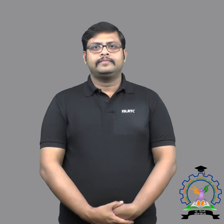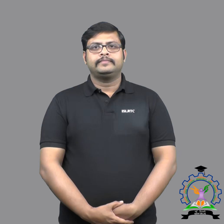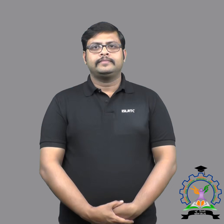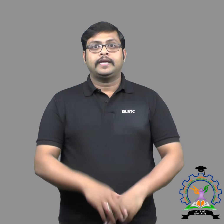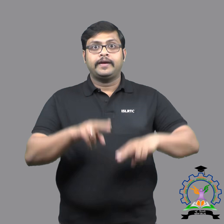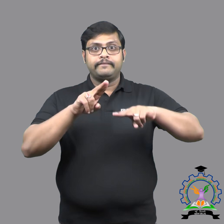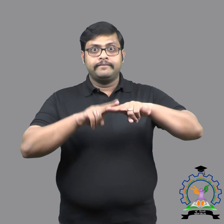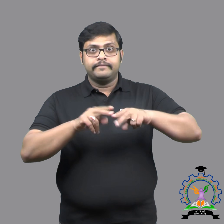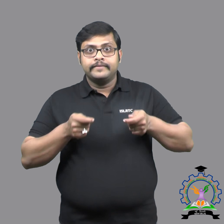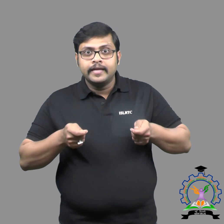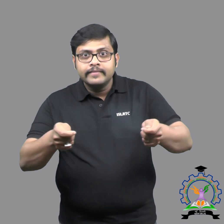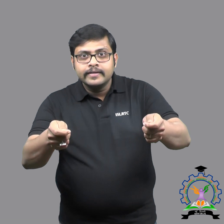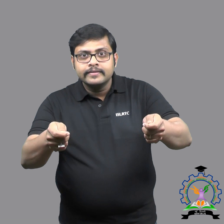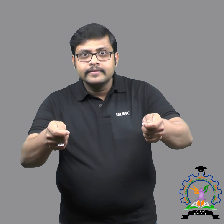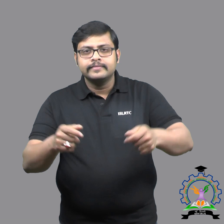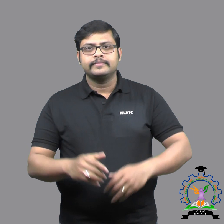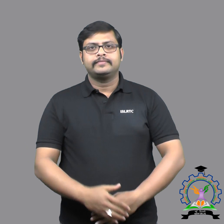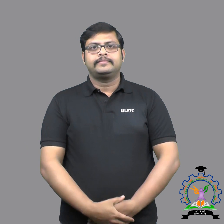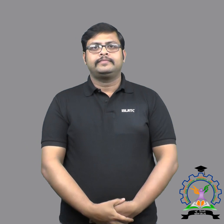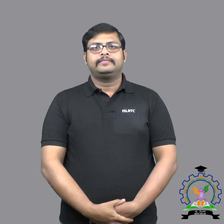Flipkart